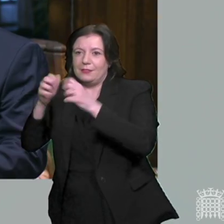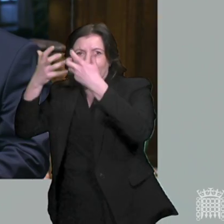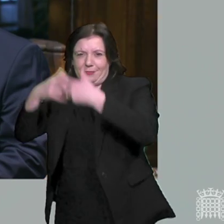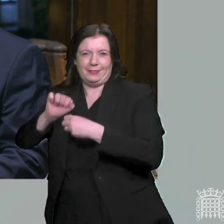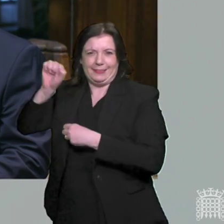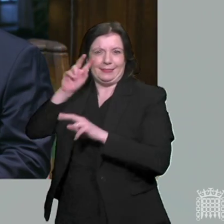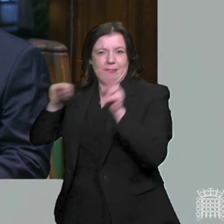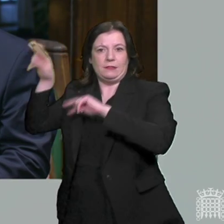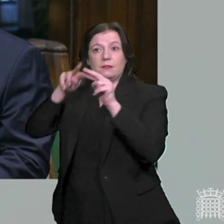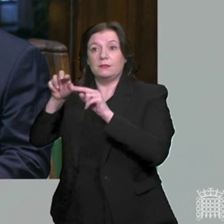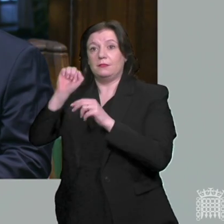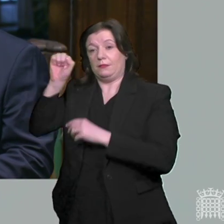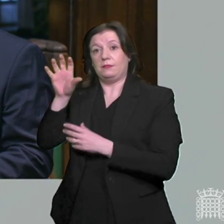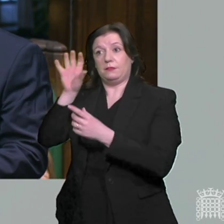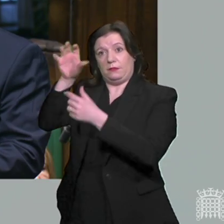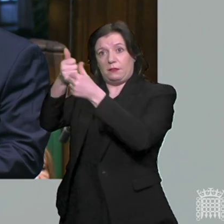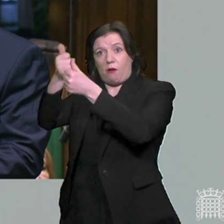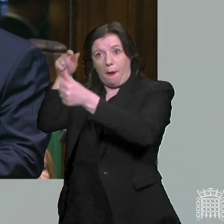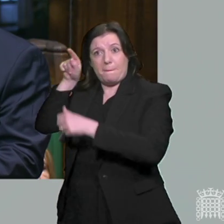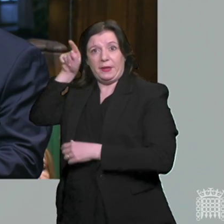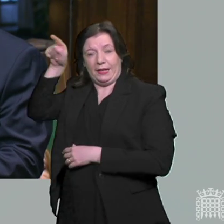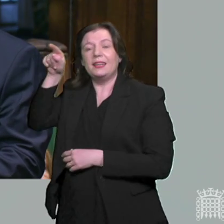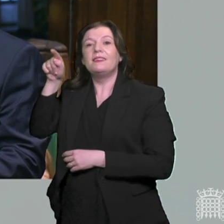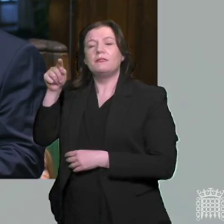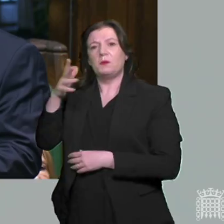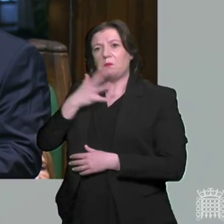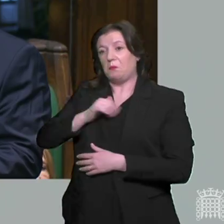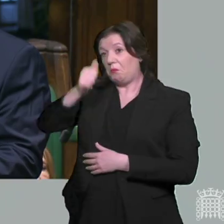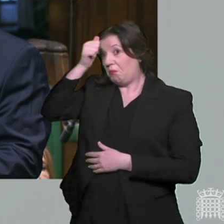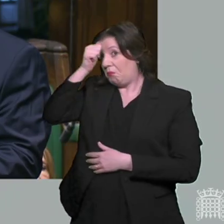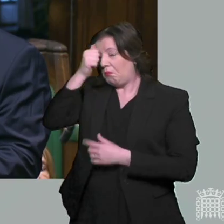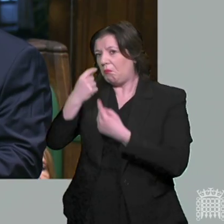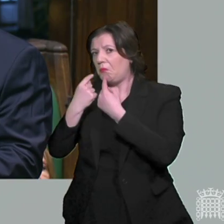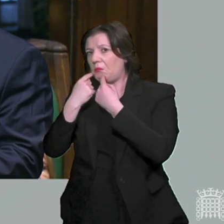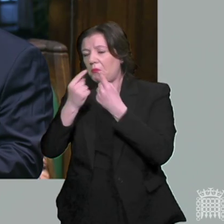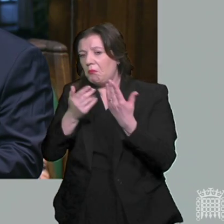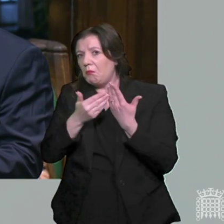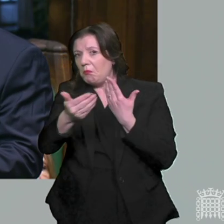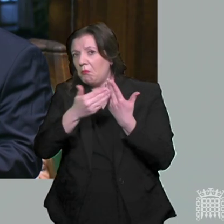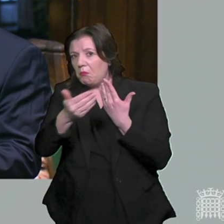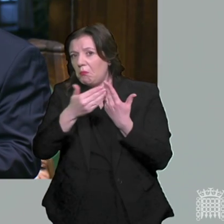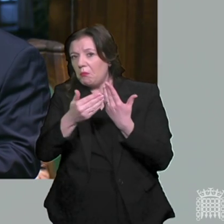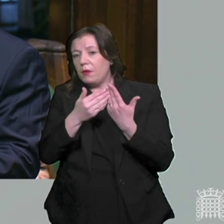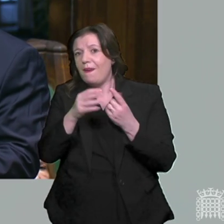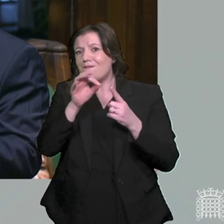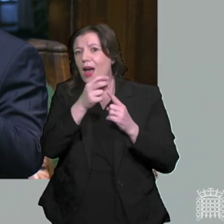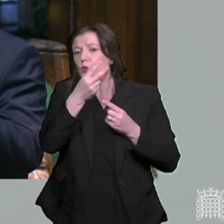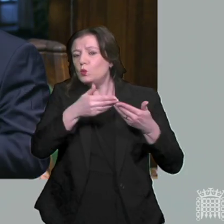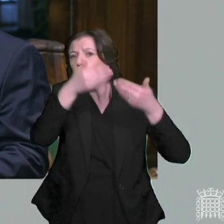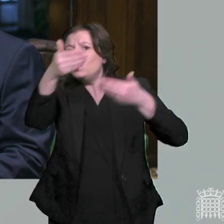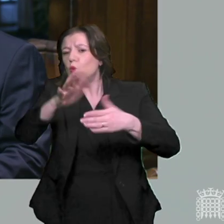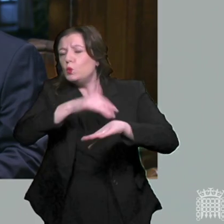Like many companies in the sector, it is very keen to know when we will get an announcement regarding the space flight phase 2 programme.